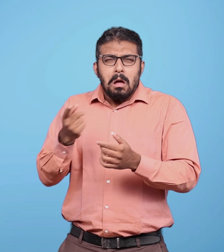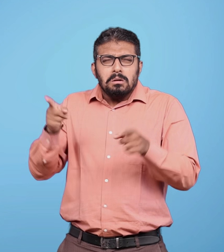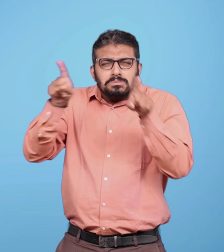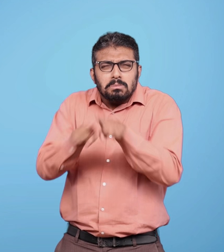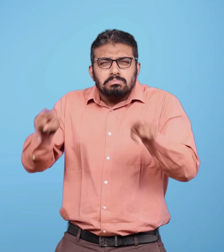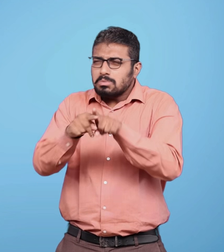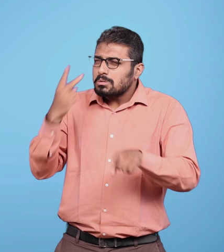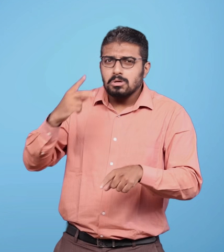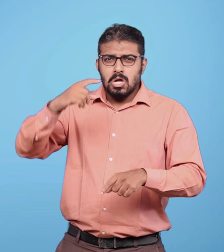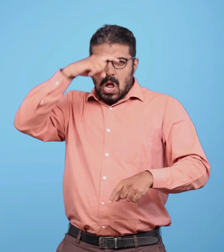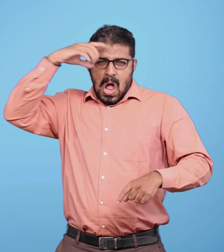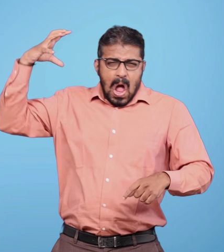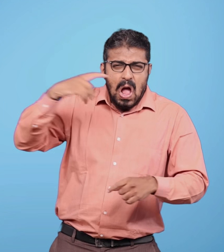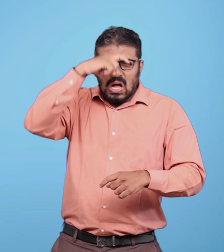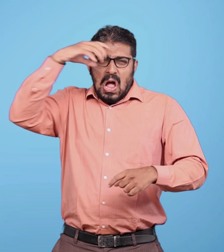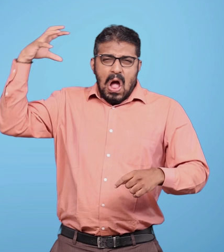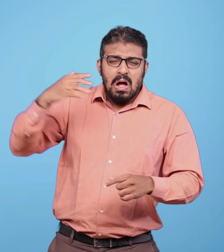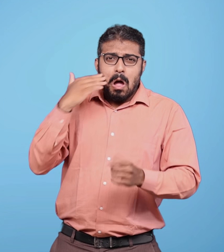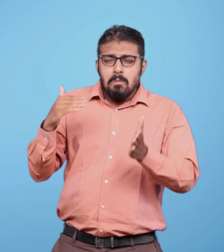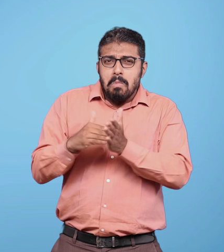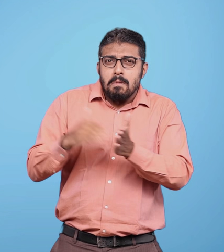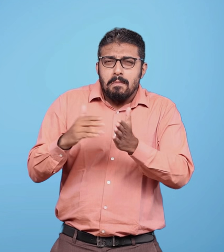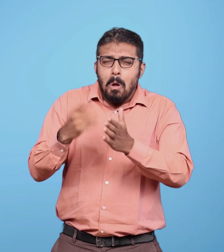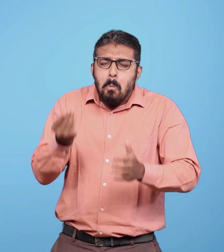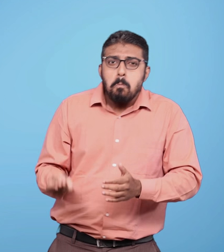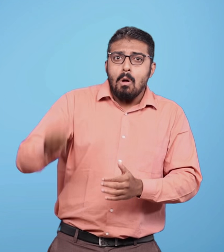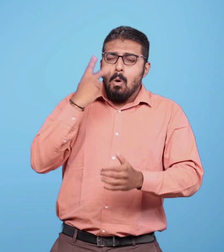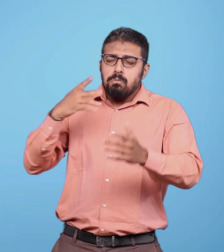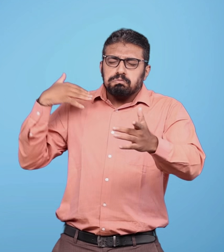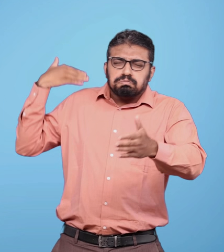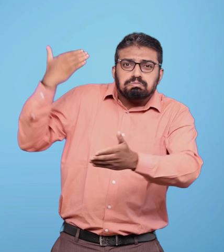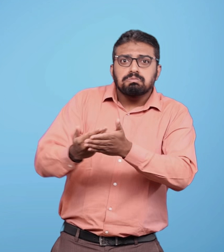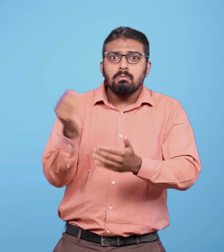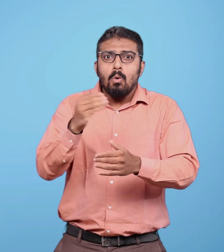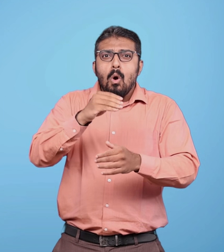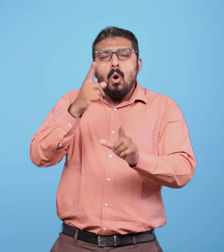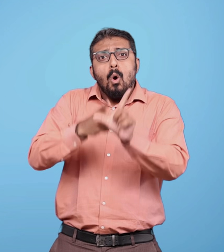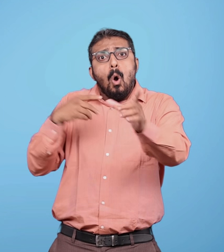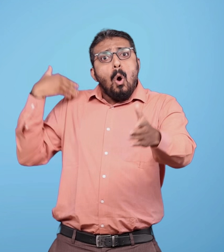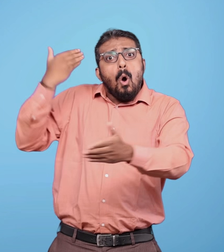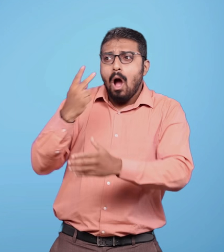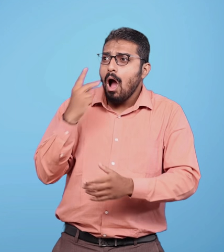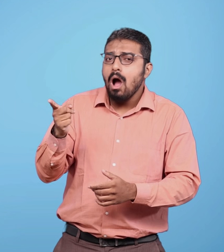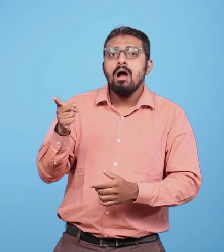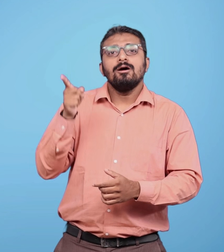of the time, then we say that the climate of that place is hot.